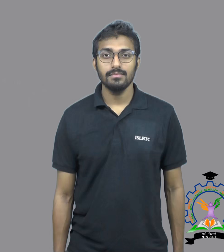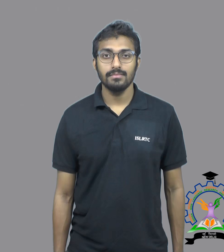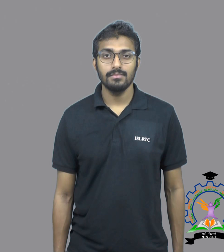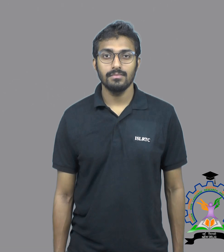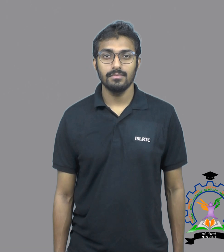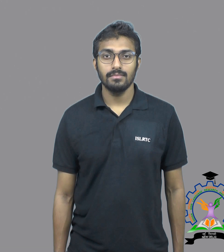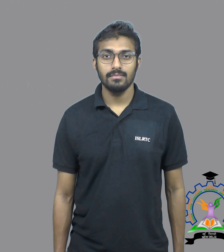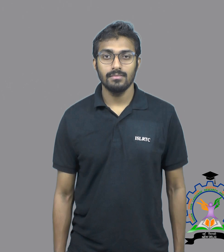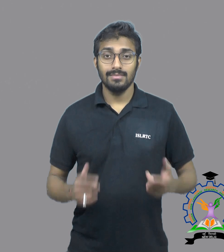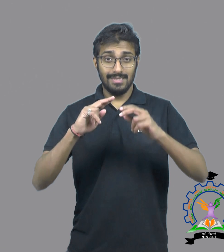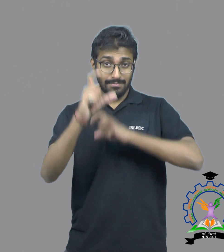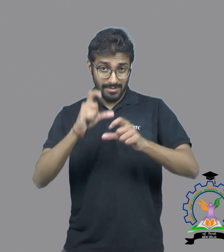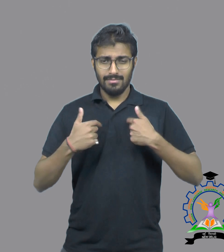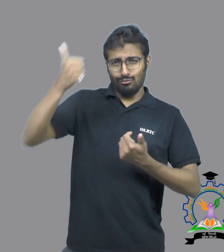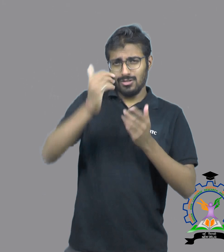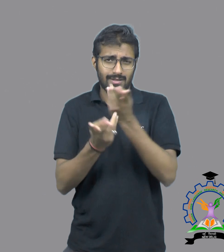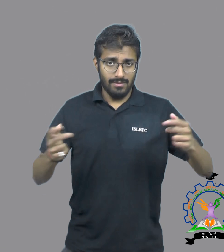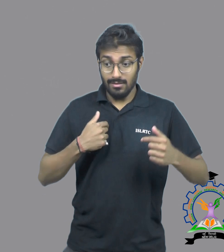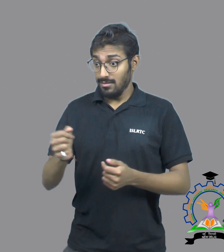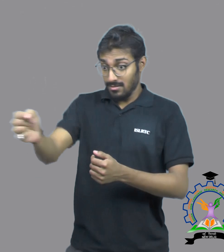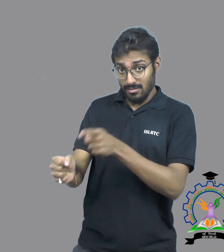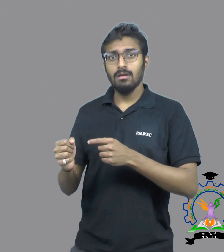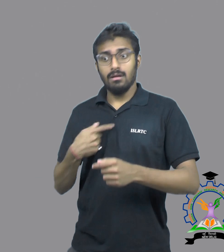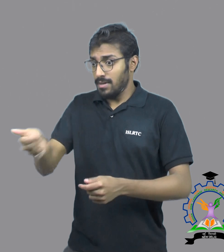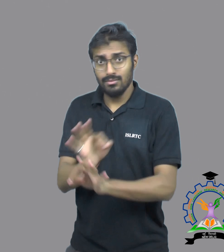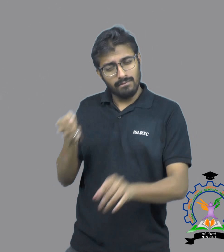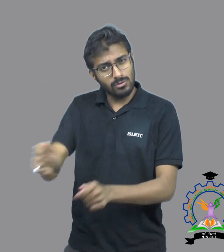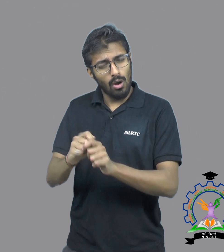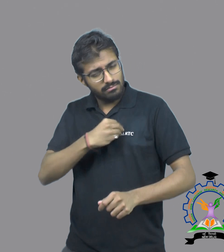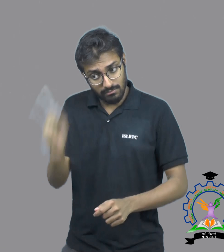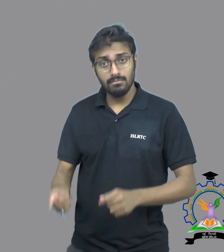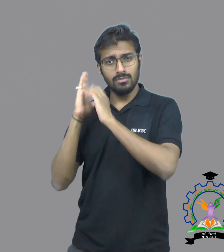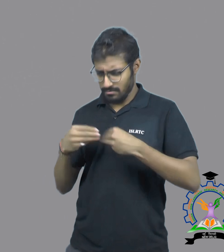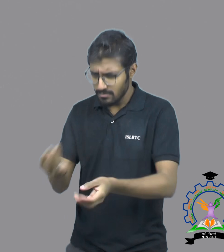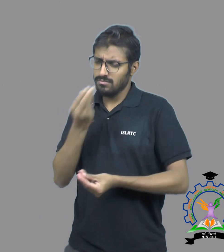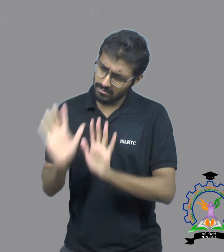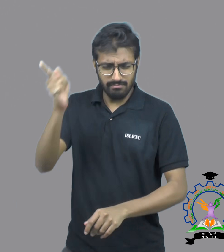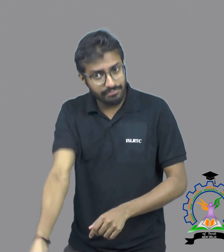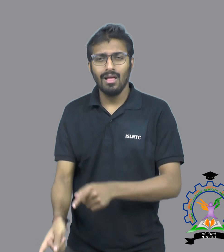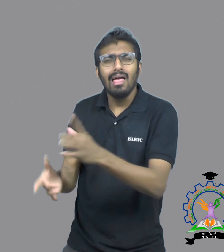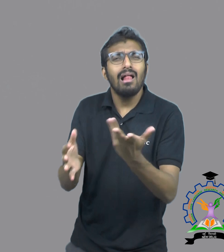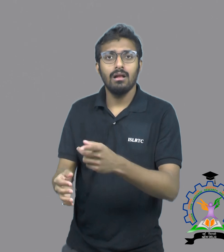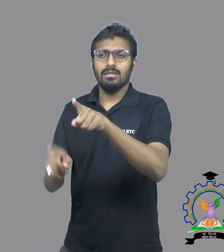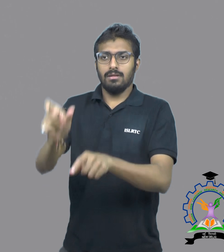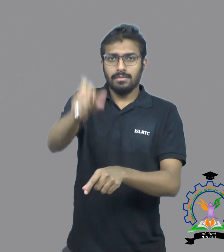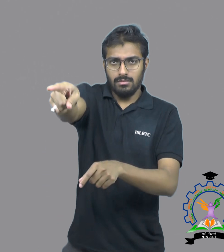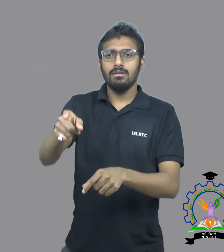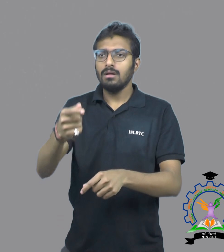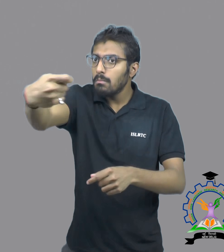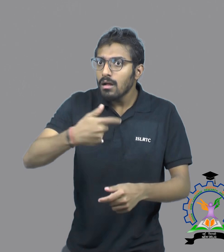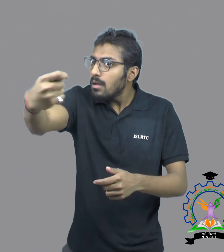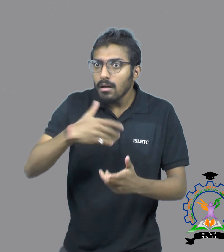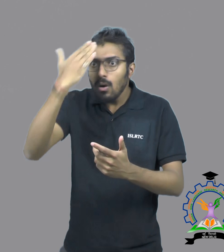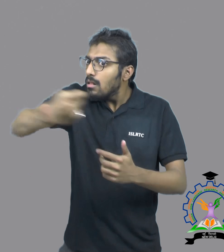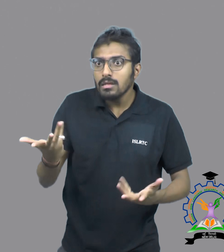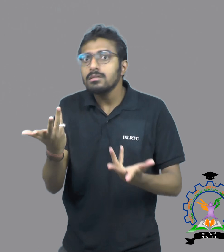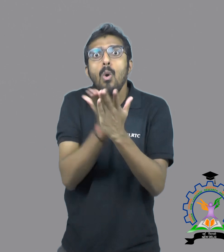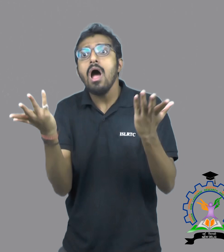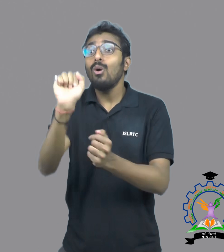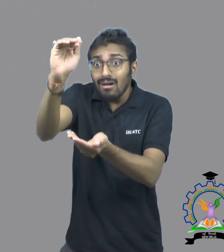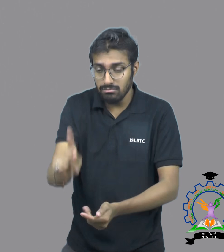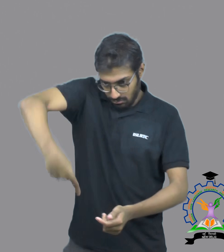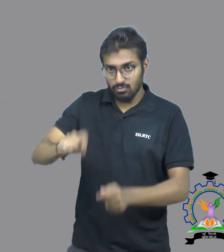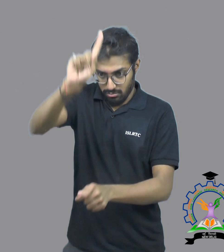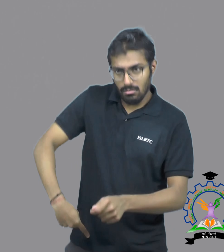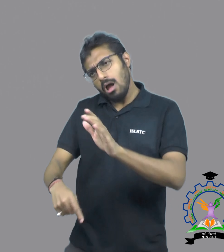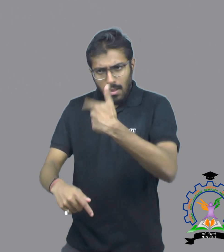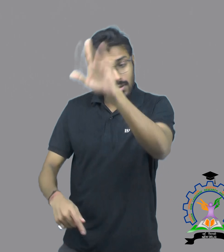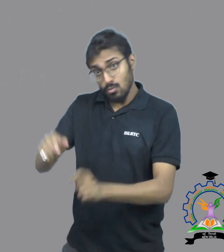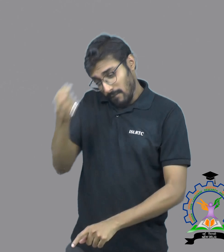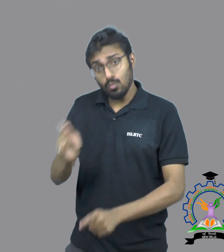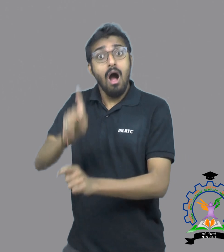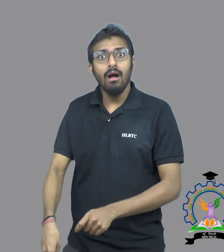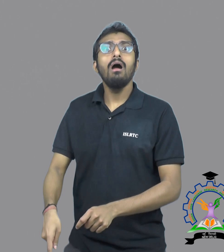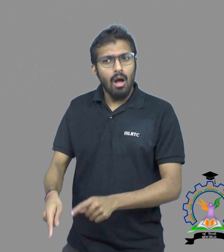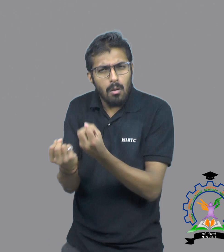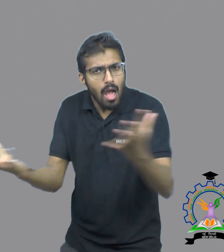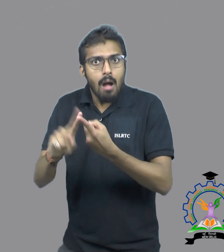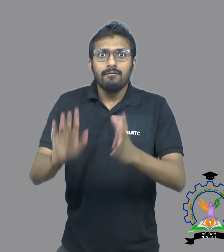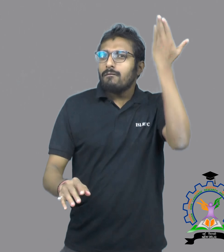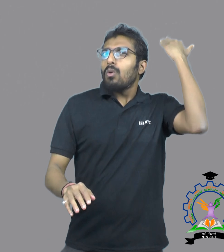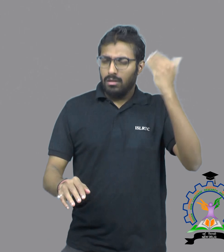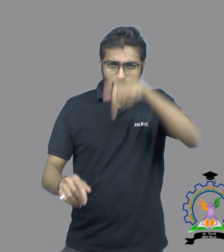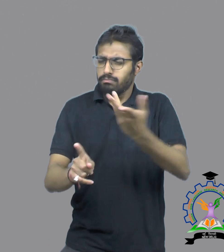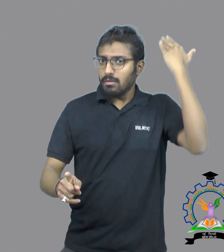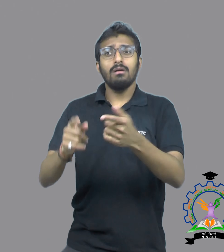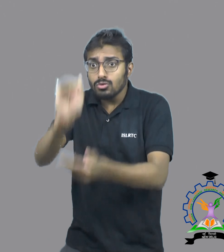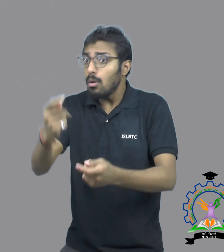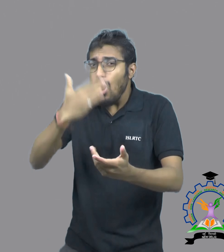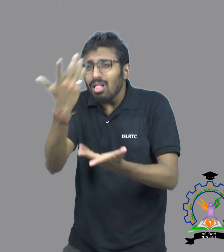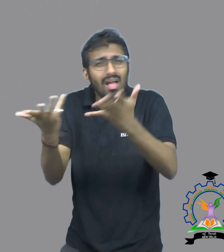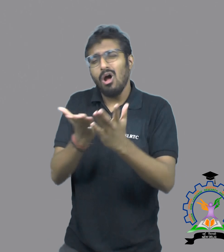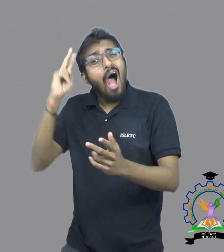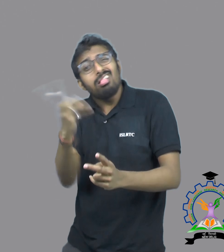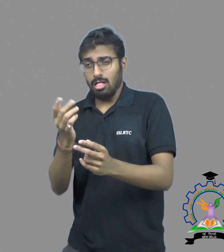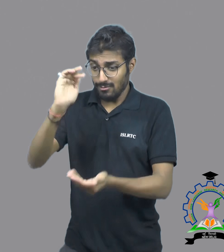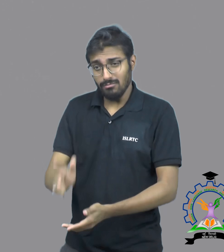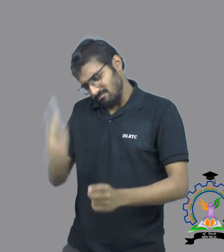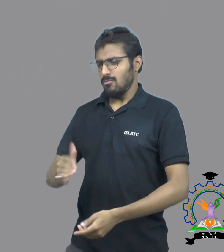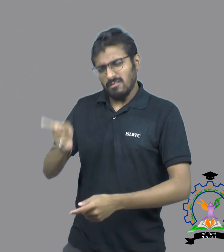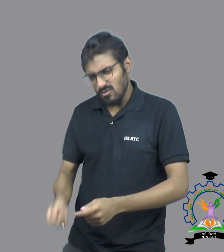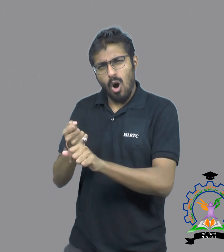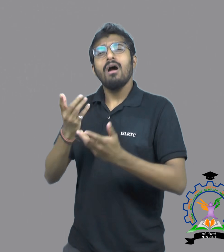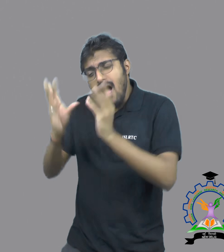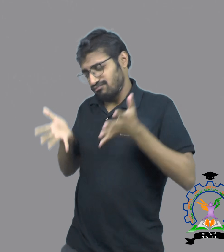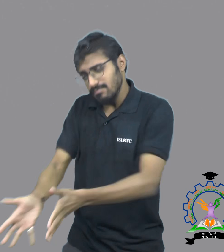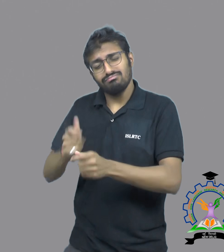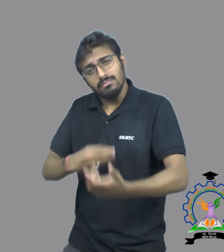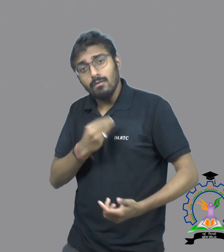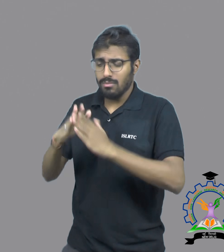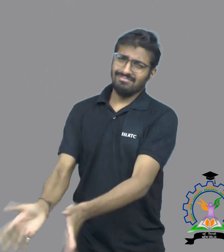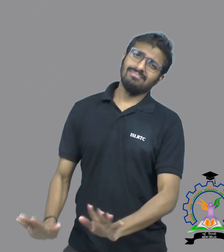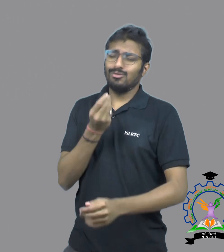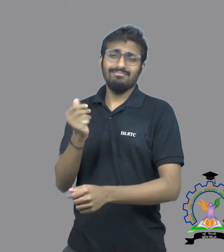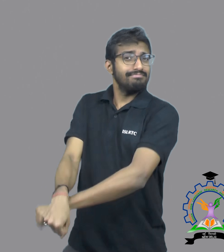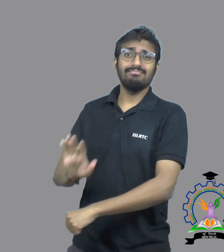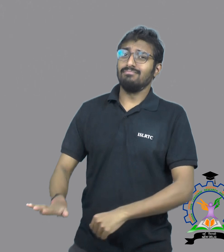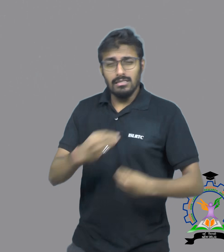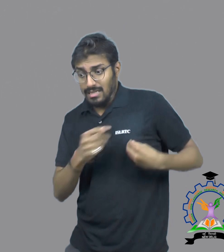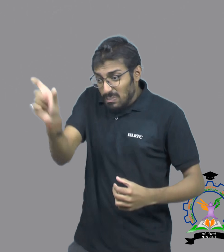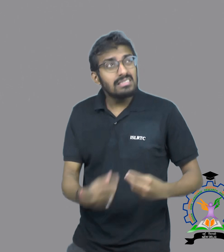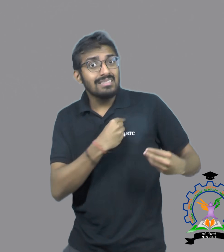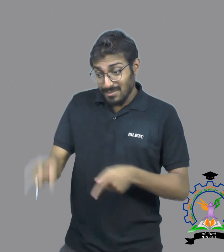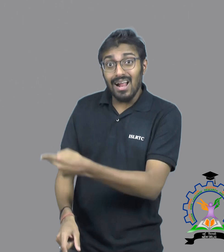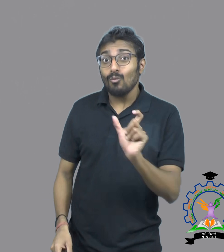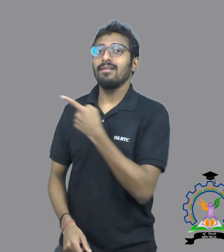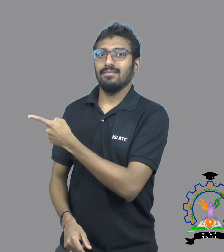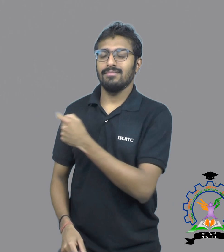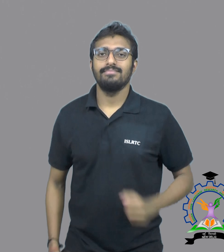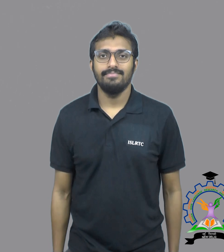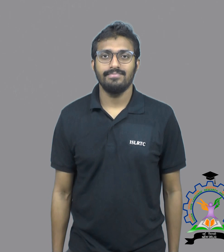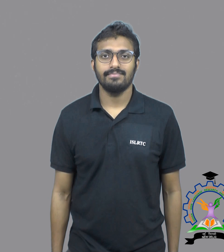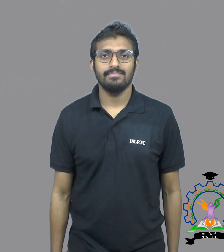Bonded Labour